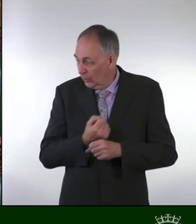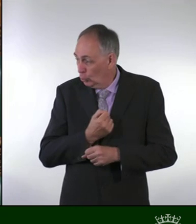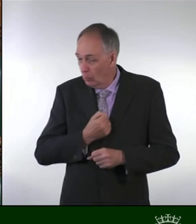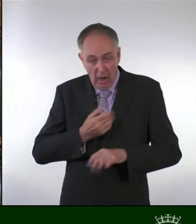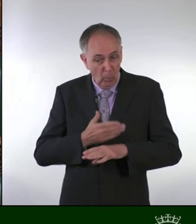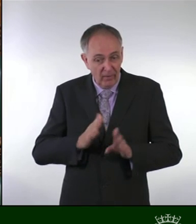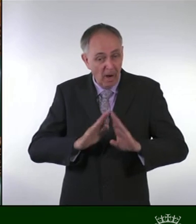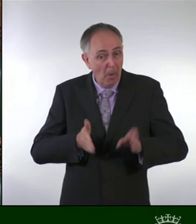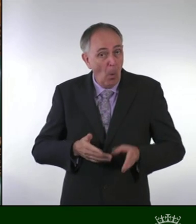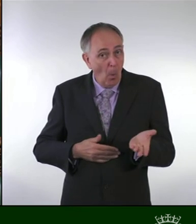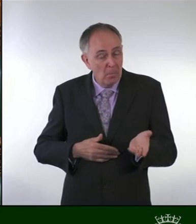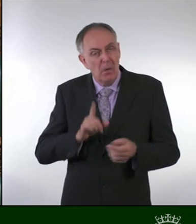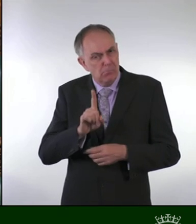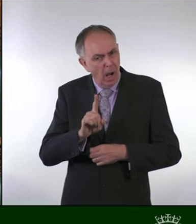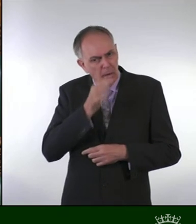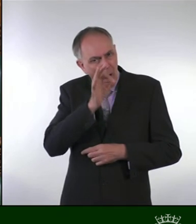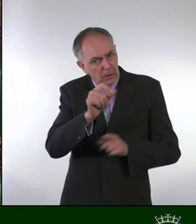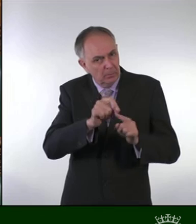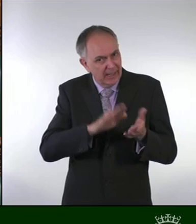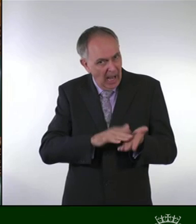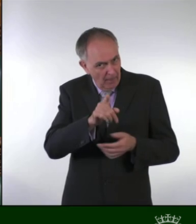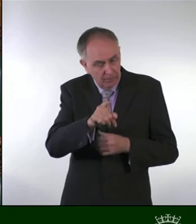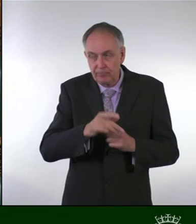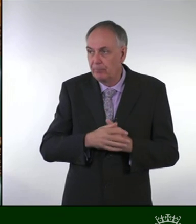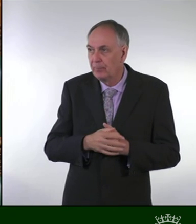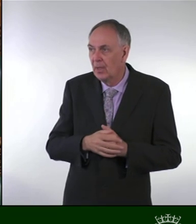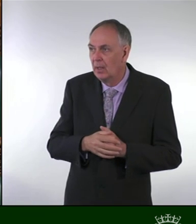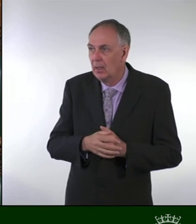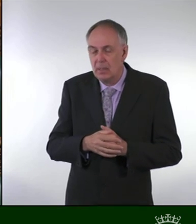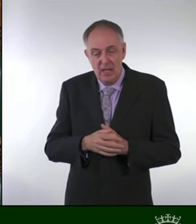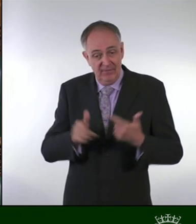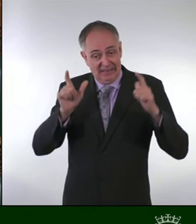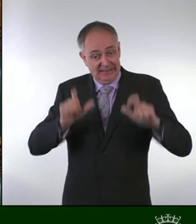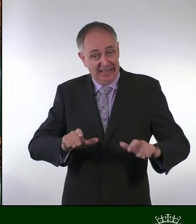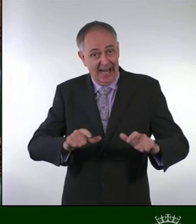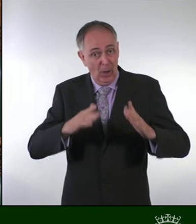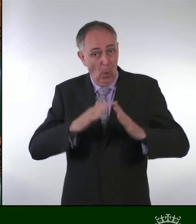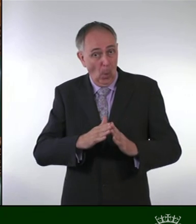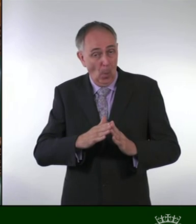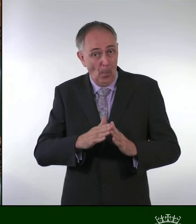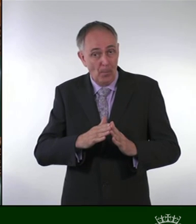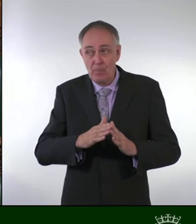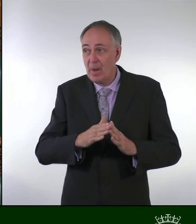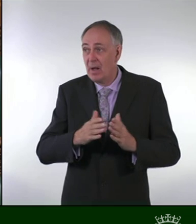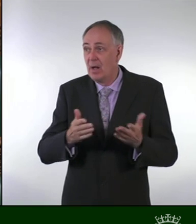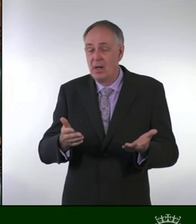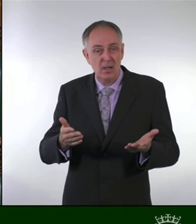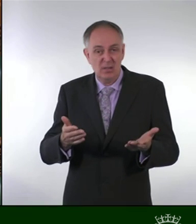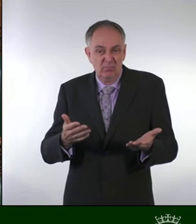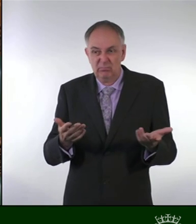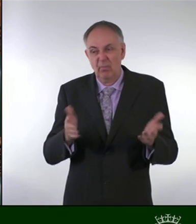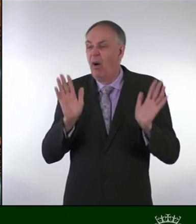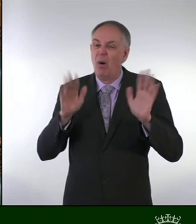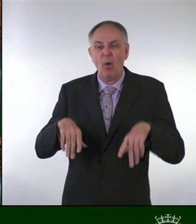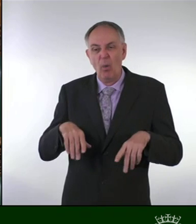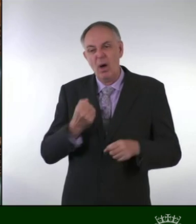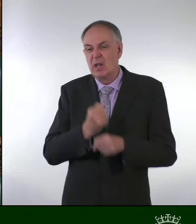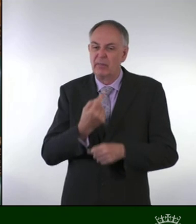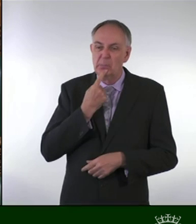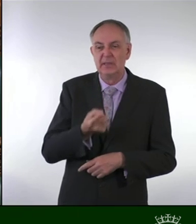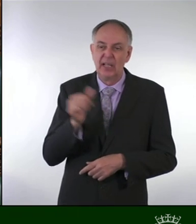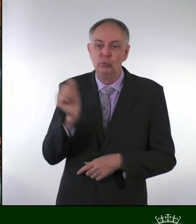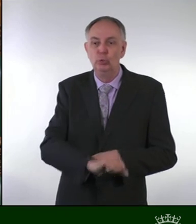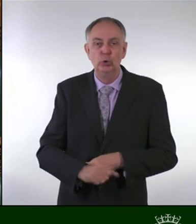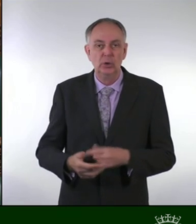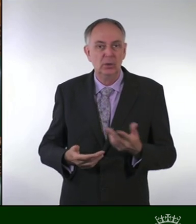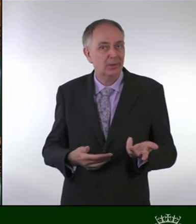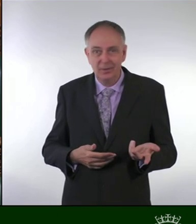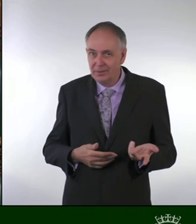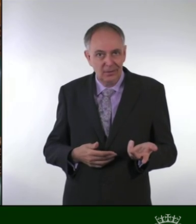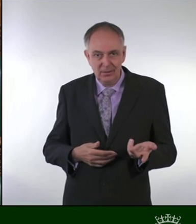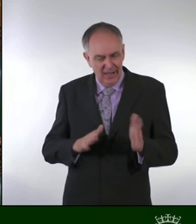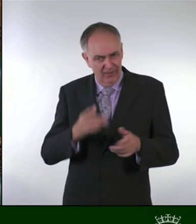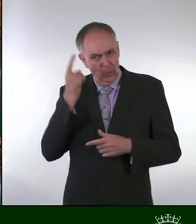But does the Prime Minister agree with me that the worst reason for staying at home is to follow blanket Government advice that takes no account of safety?